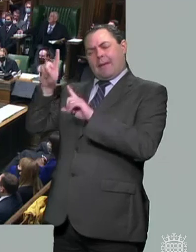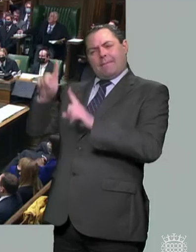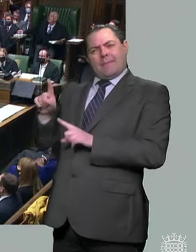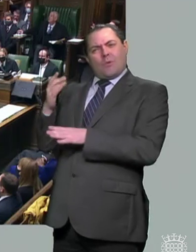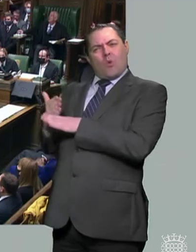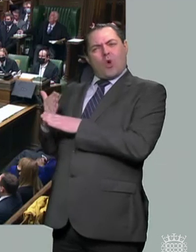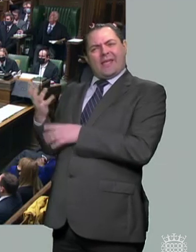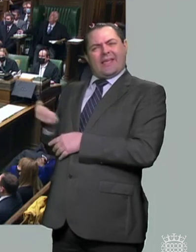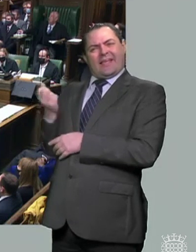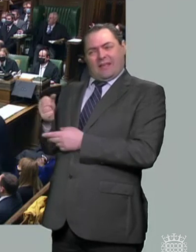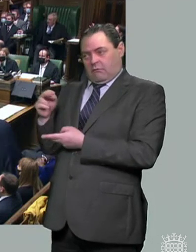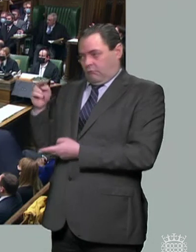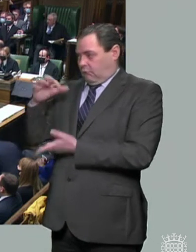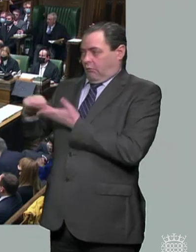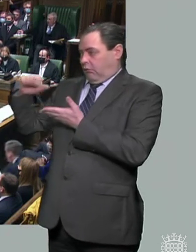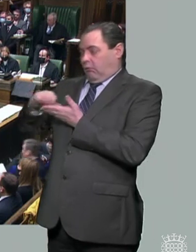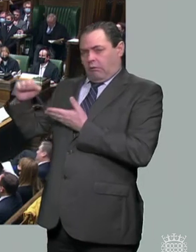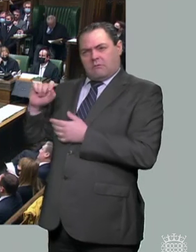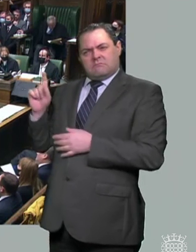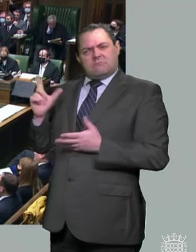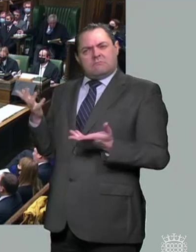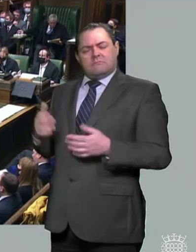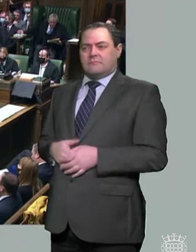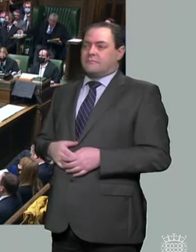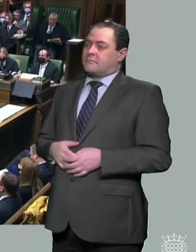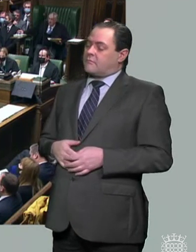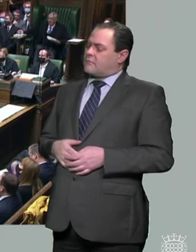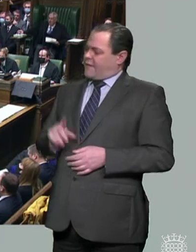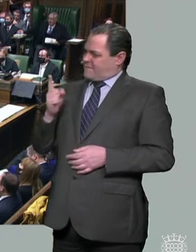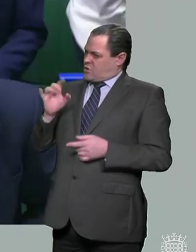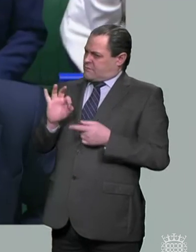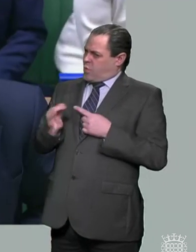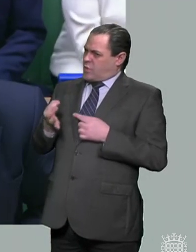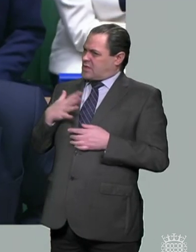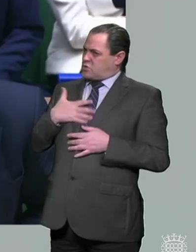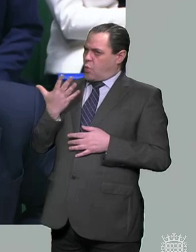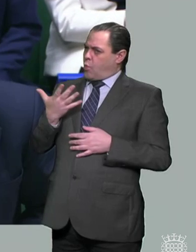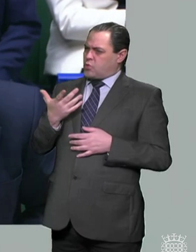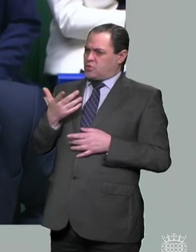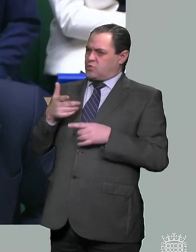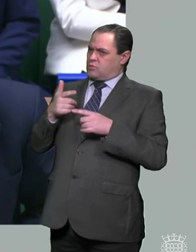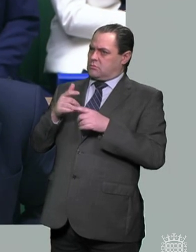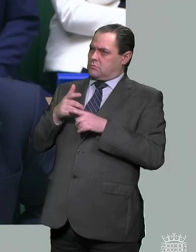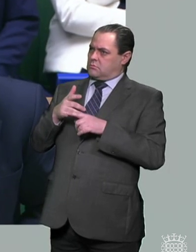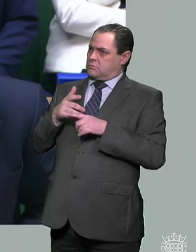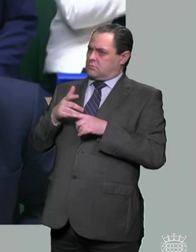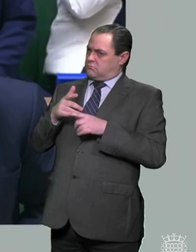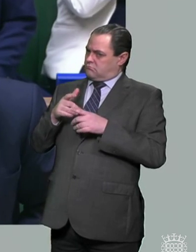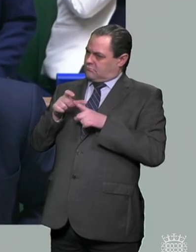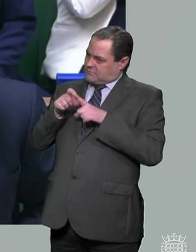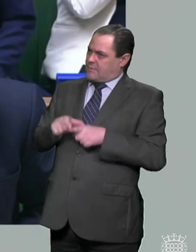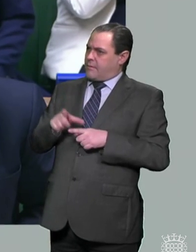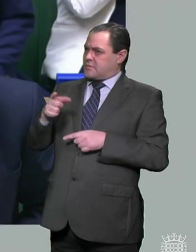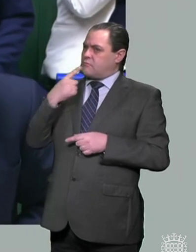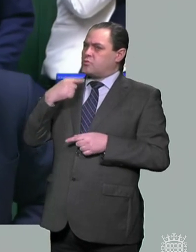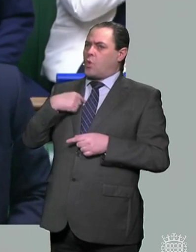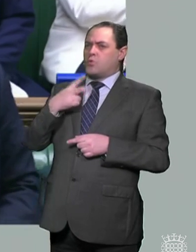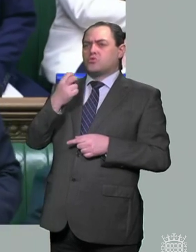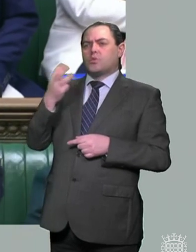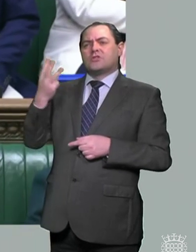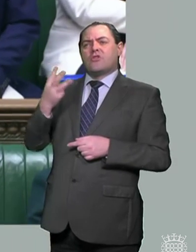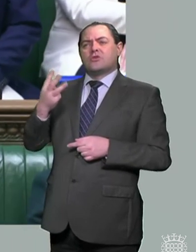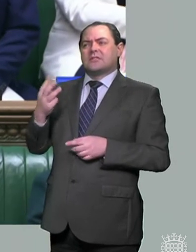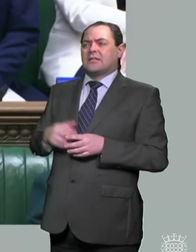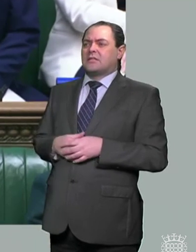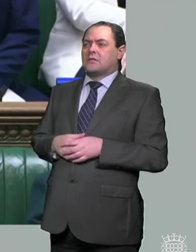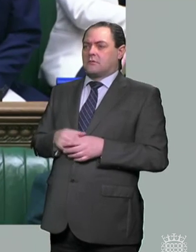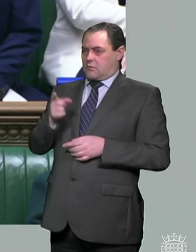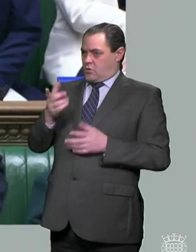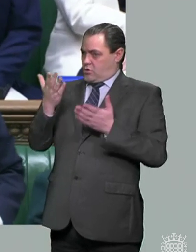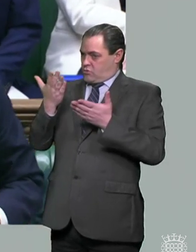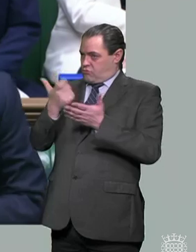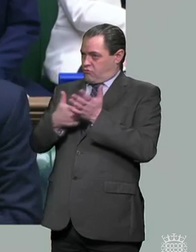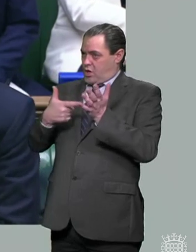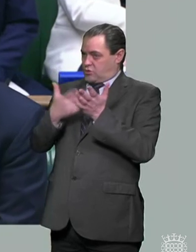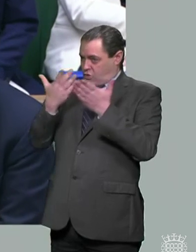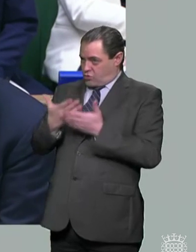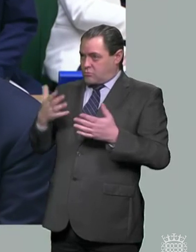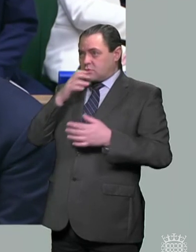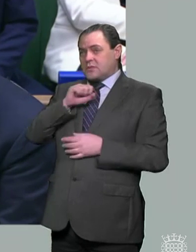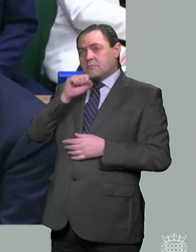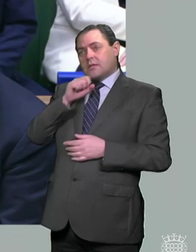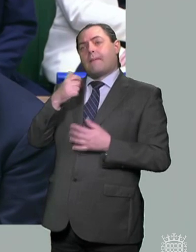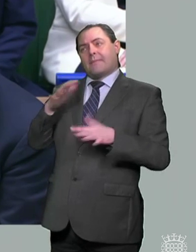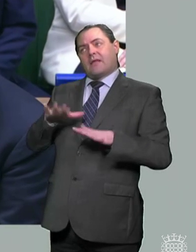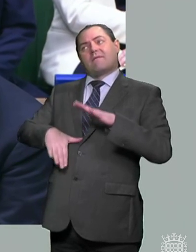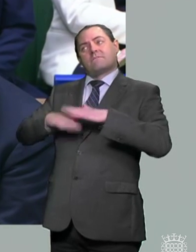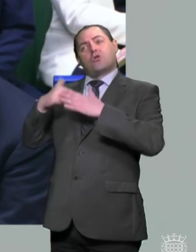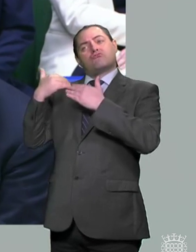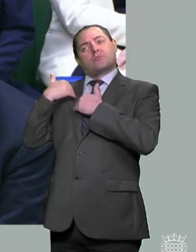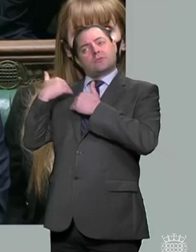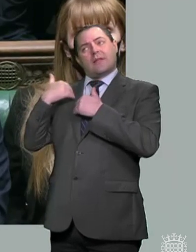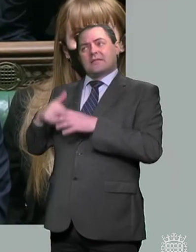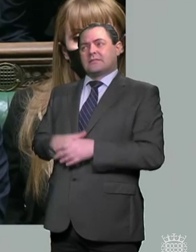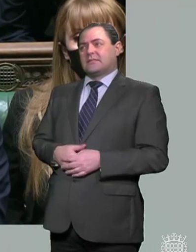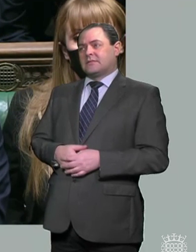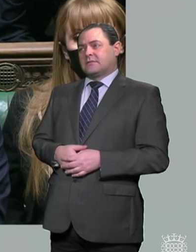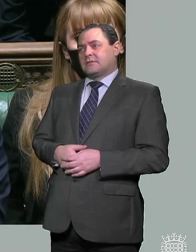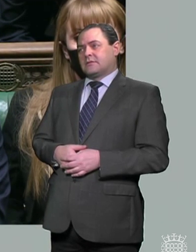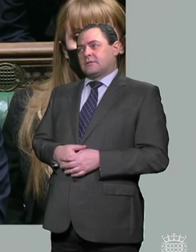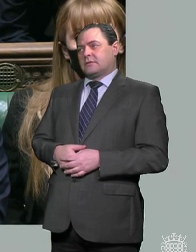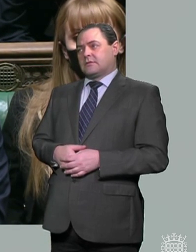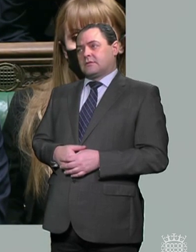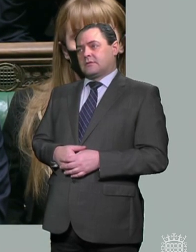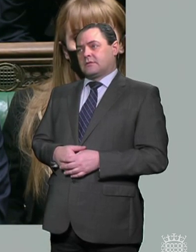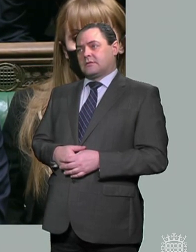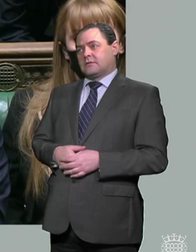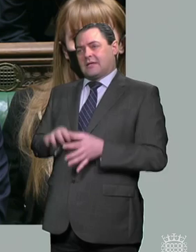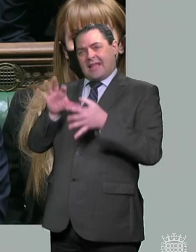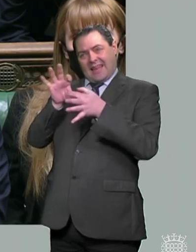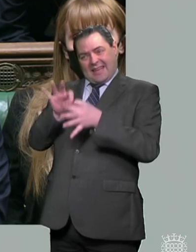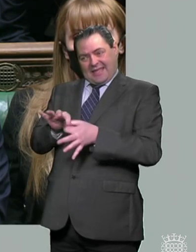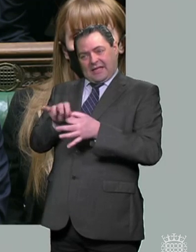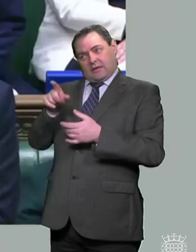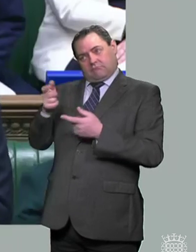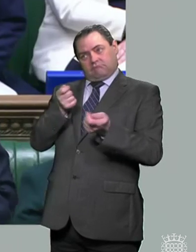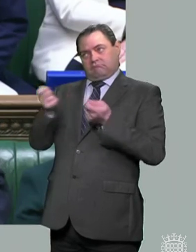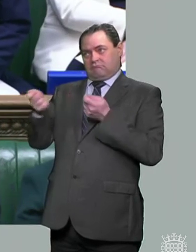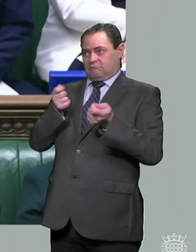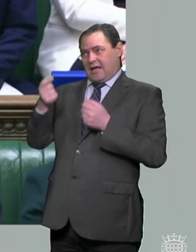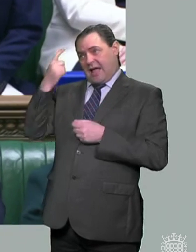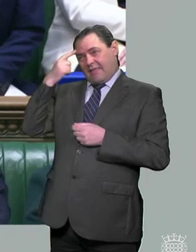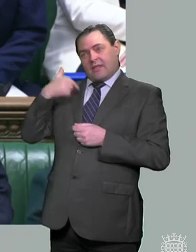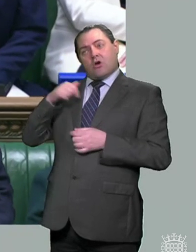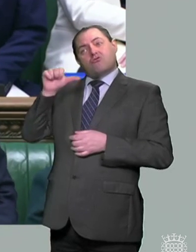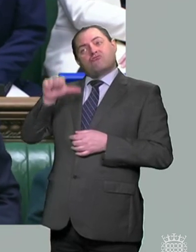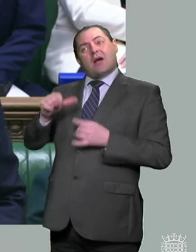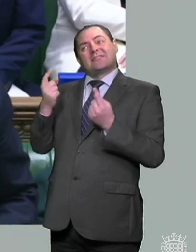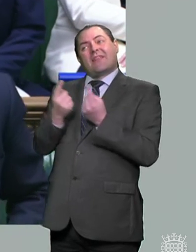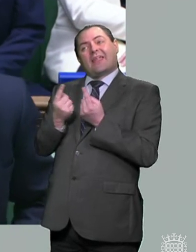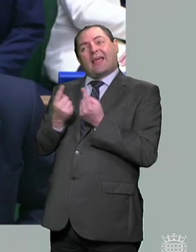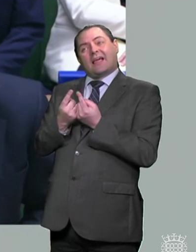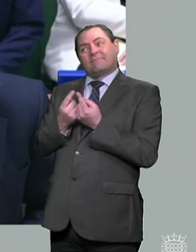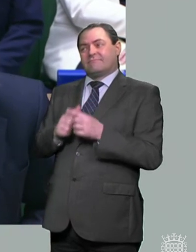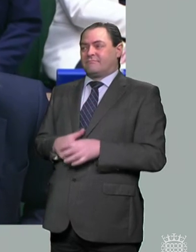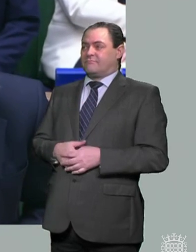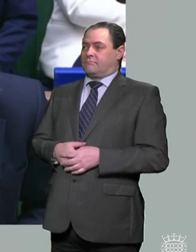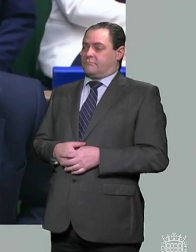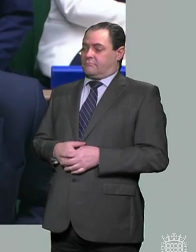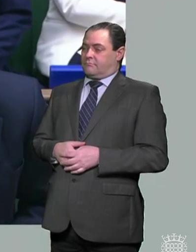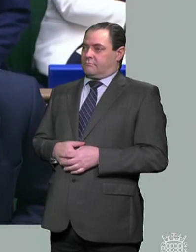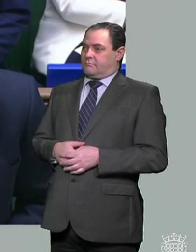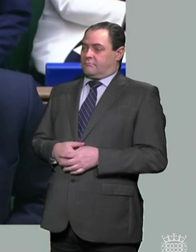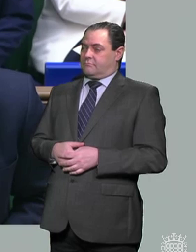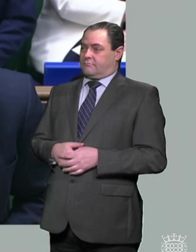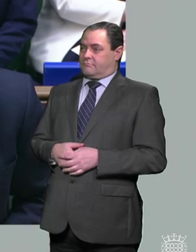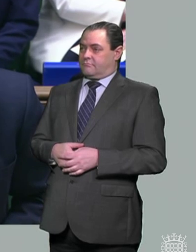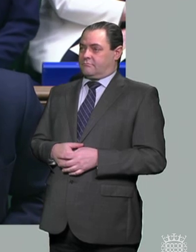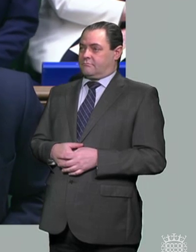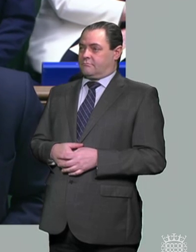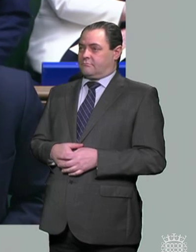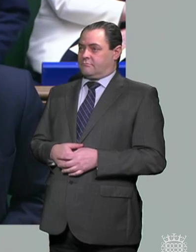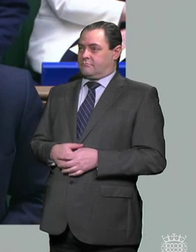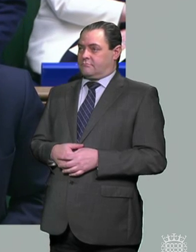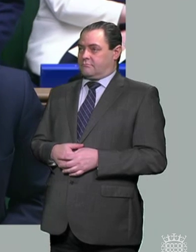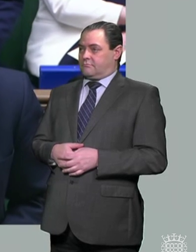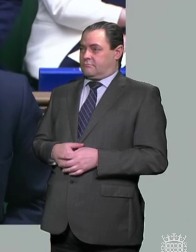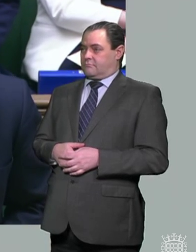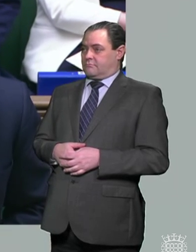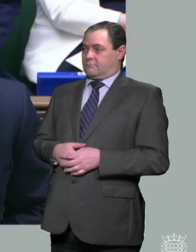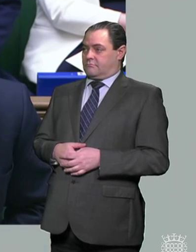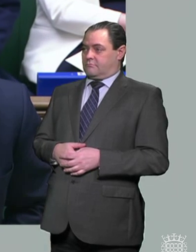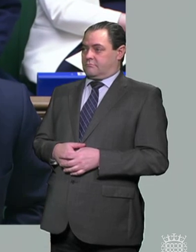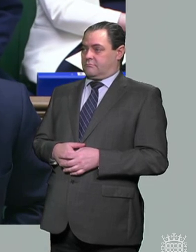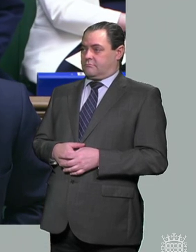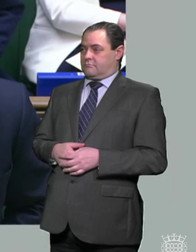On the right honourable and learned Gentleman’s first point, I do not want to make heavy weather of this, but I am informed that in 2013 he apologised and took full responsibility for what had happened on his watch, and I think that was the right thing to do.